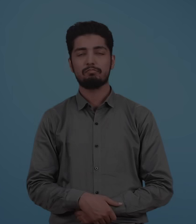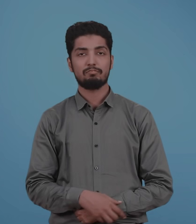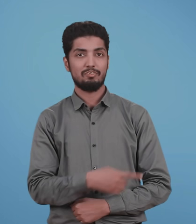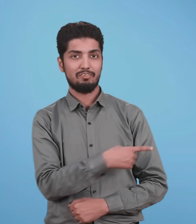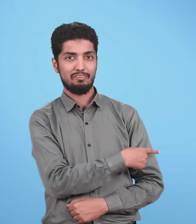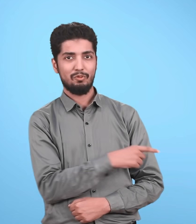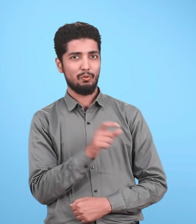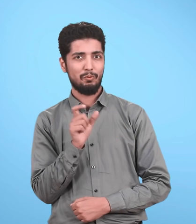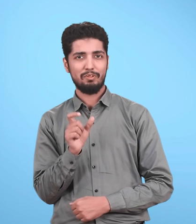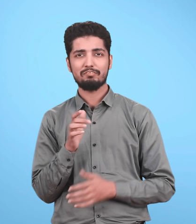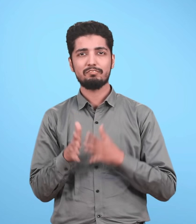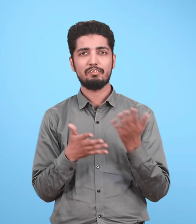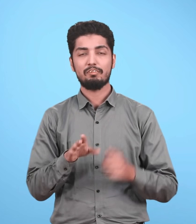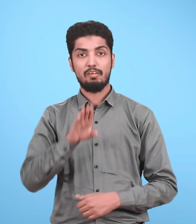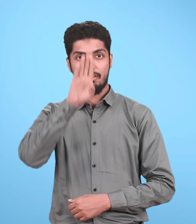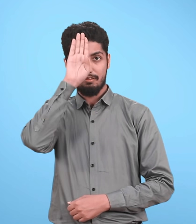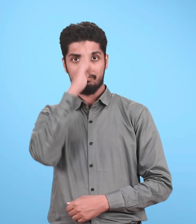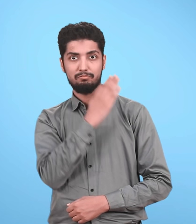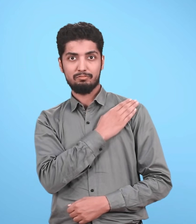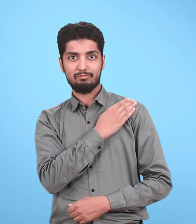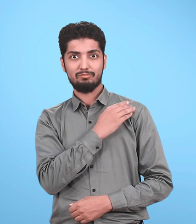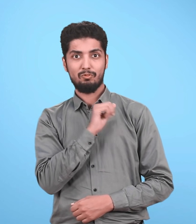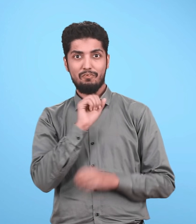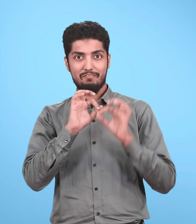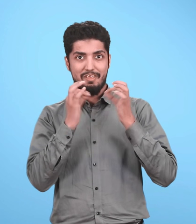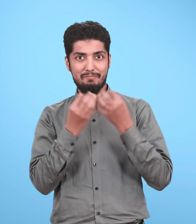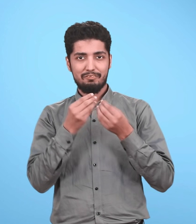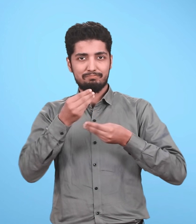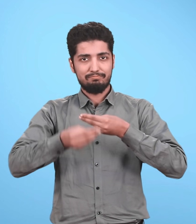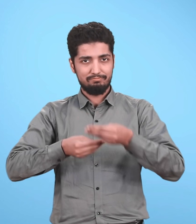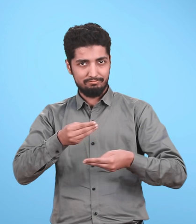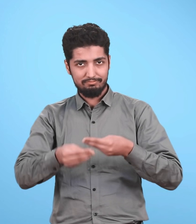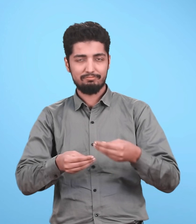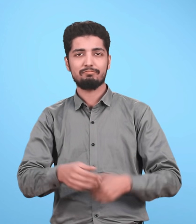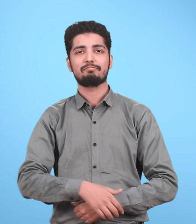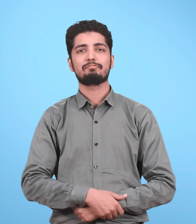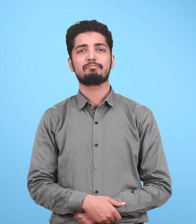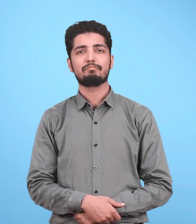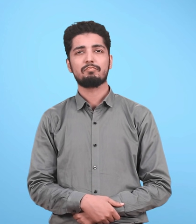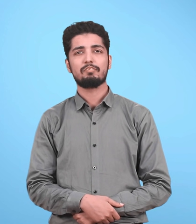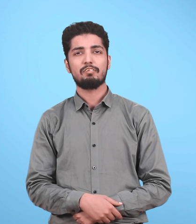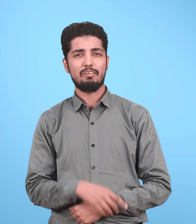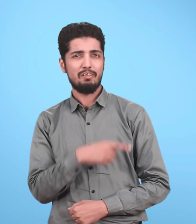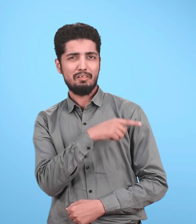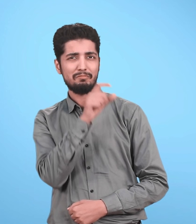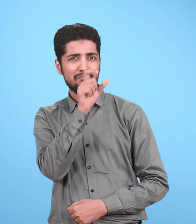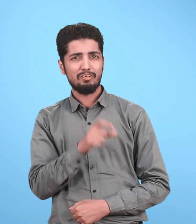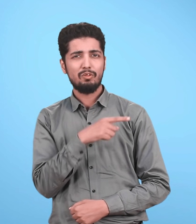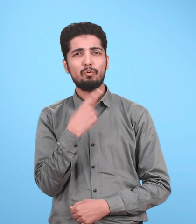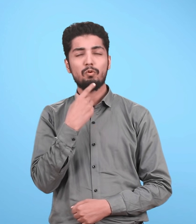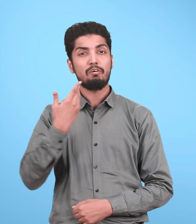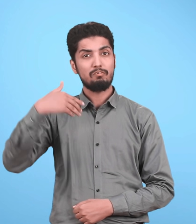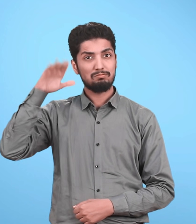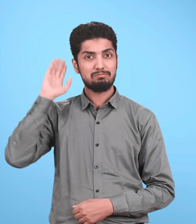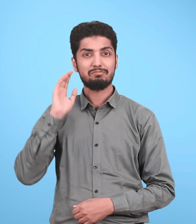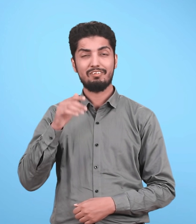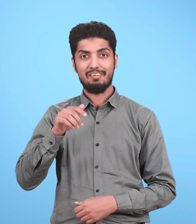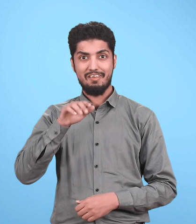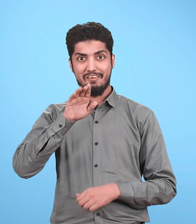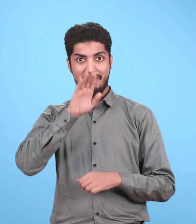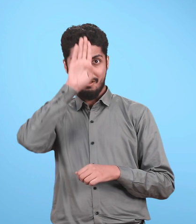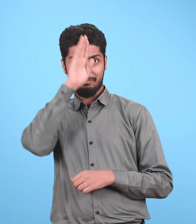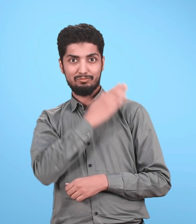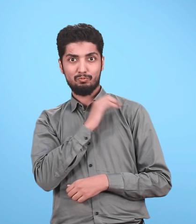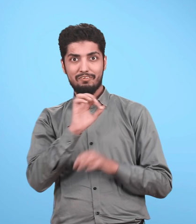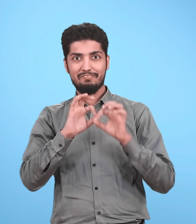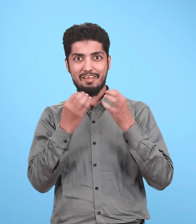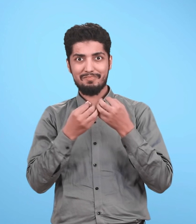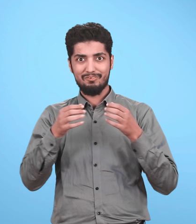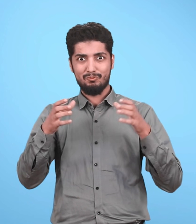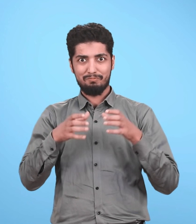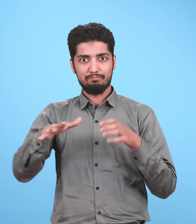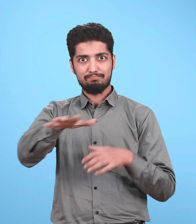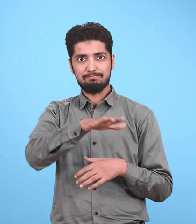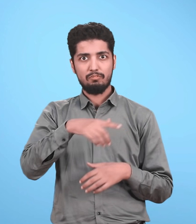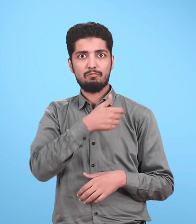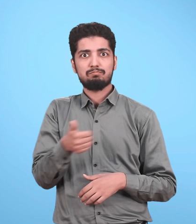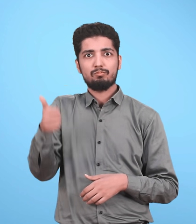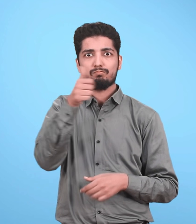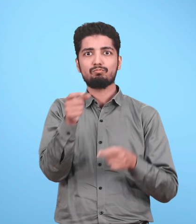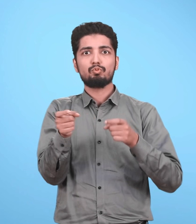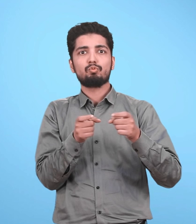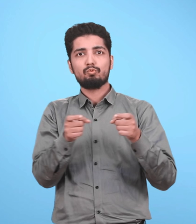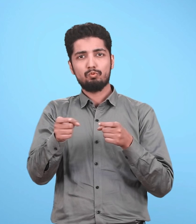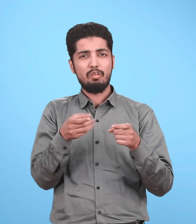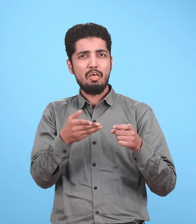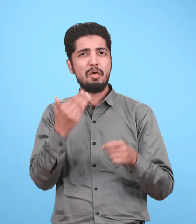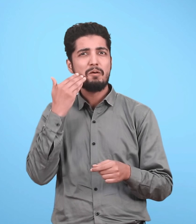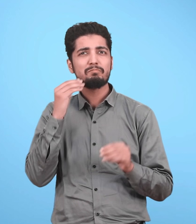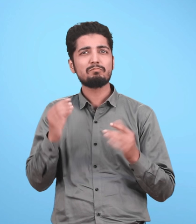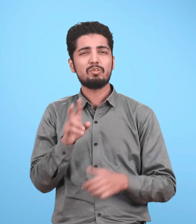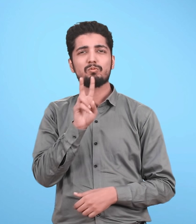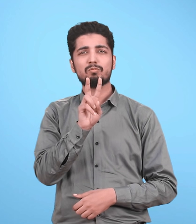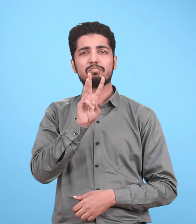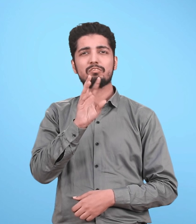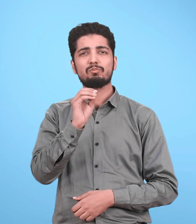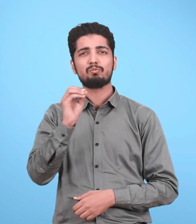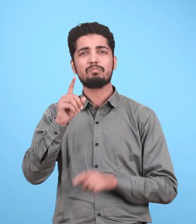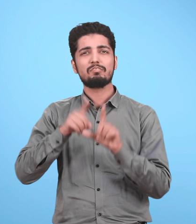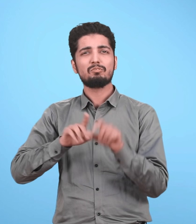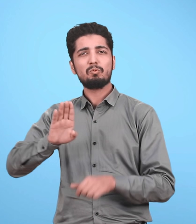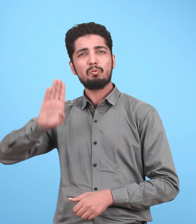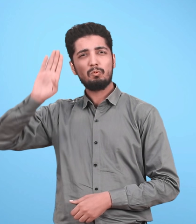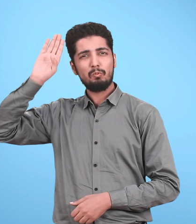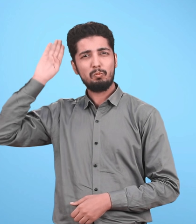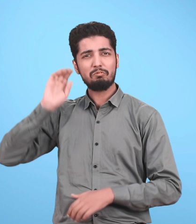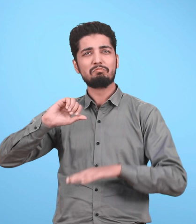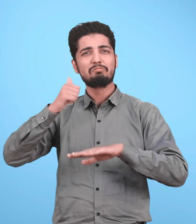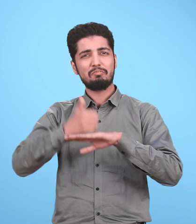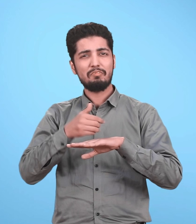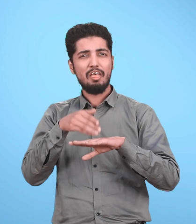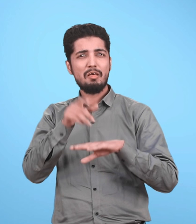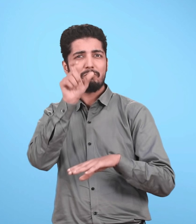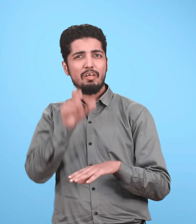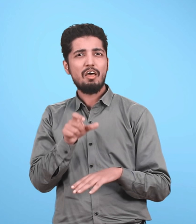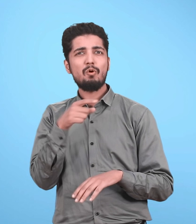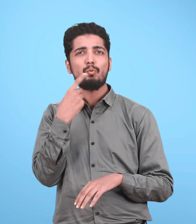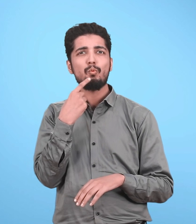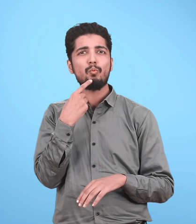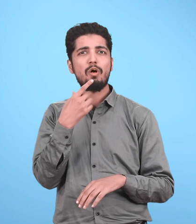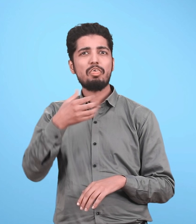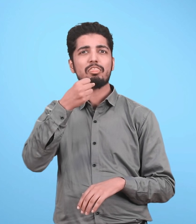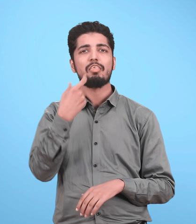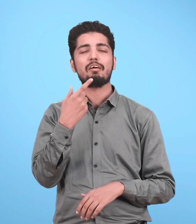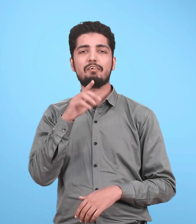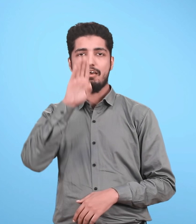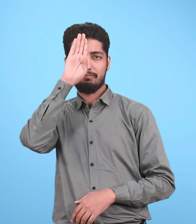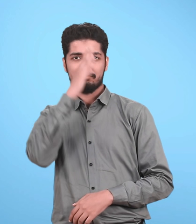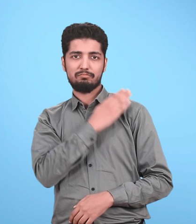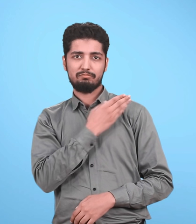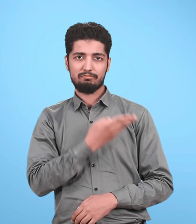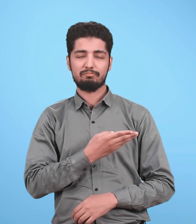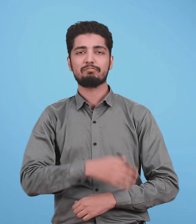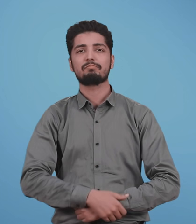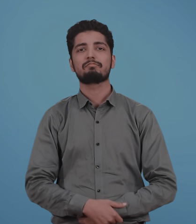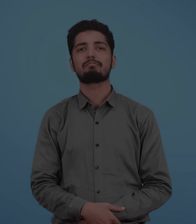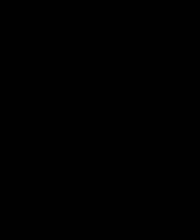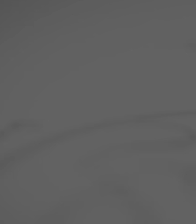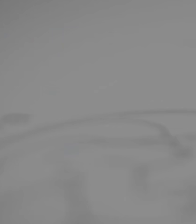Mauryas This sign refers to Mauryas, who ruled the Mauryan empire. It was founded more than 2300 years ago by Chandragupta Maurya.